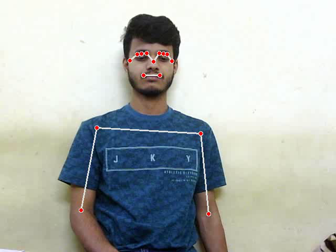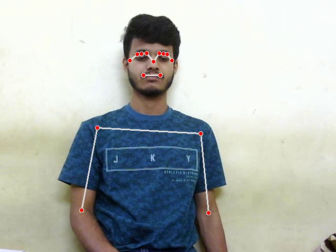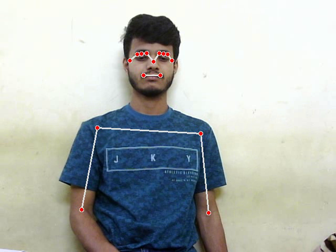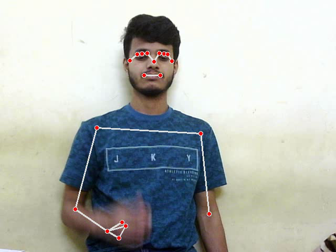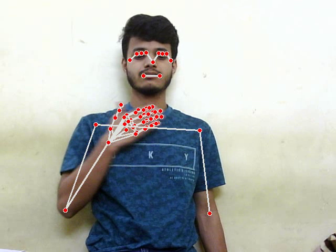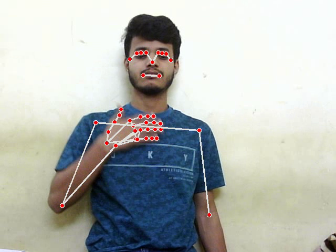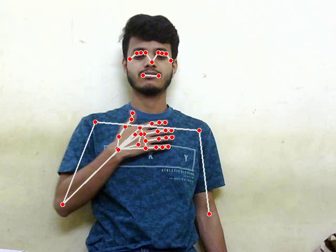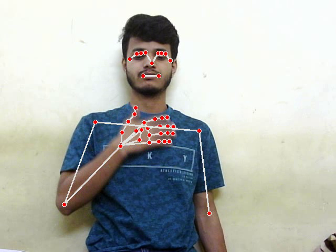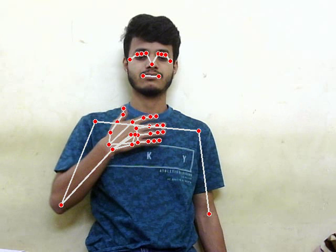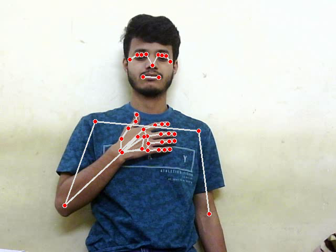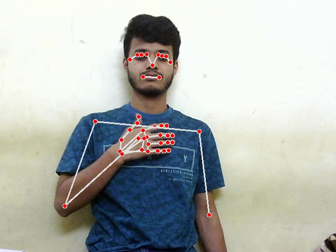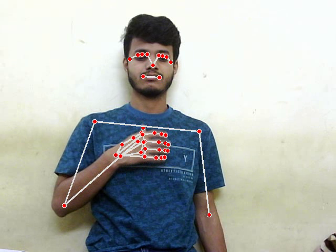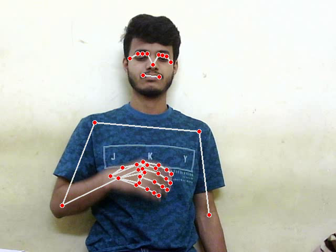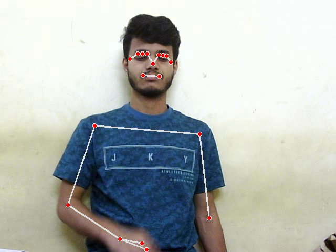please